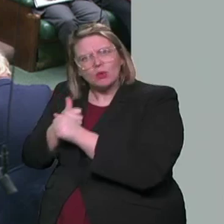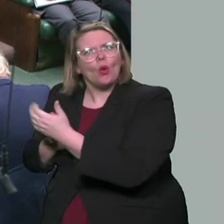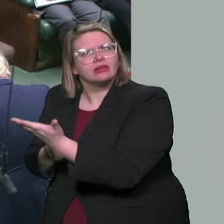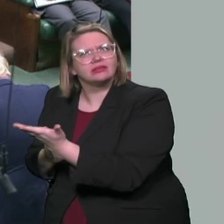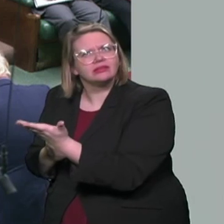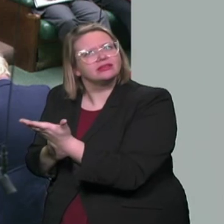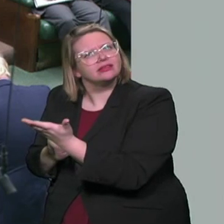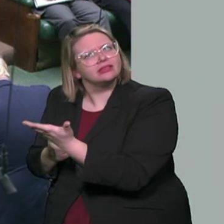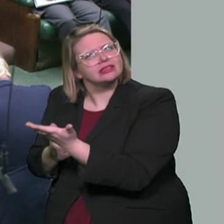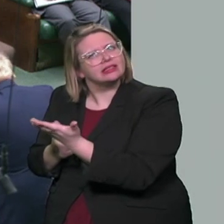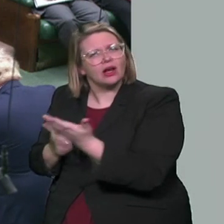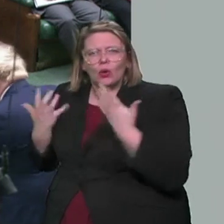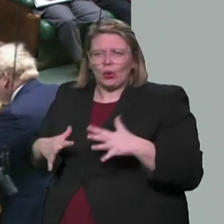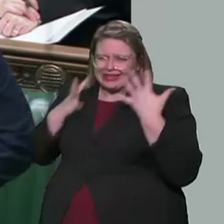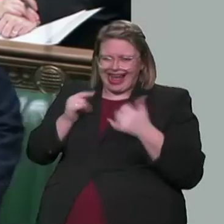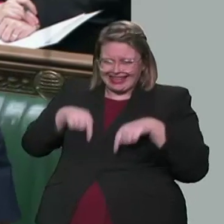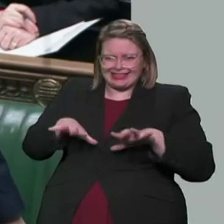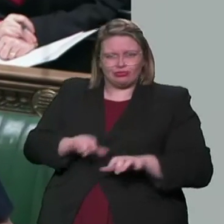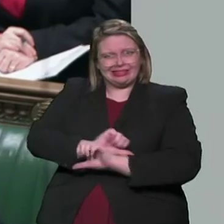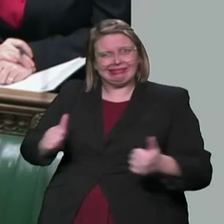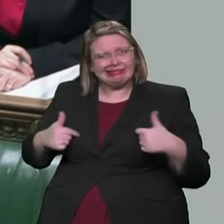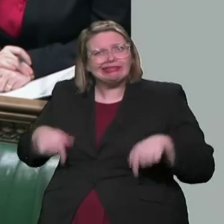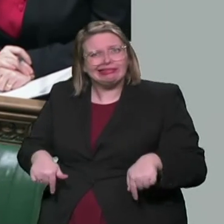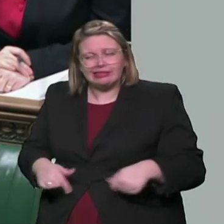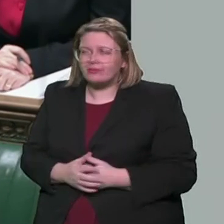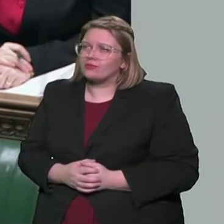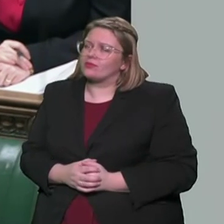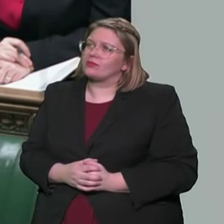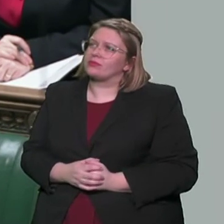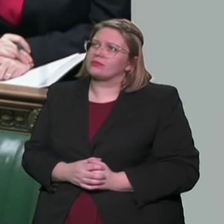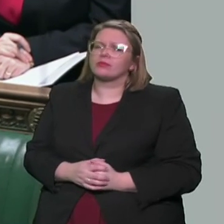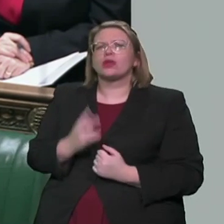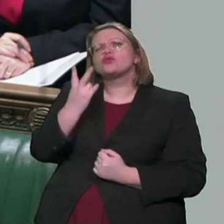It has done an incredible job.